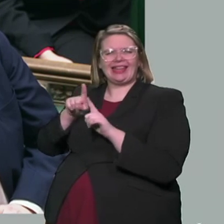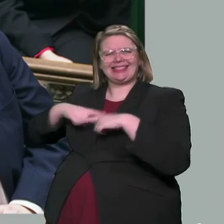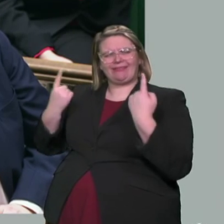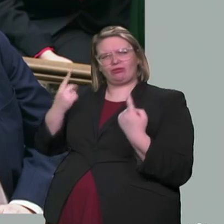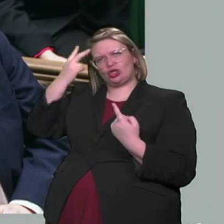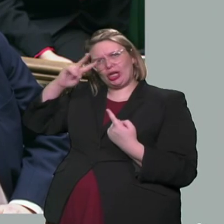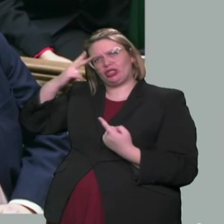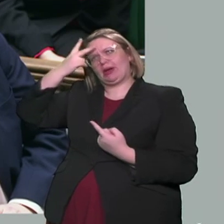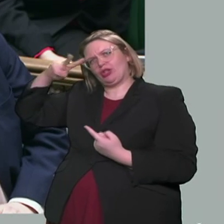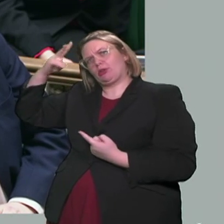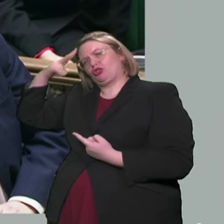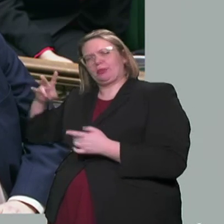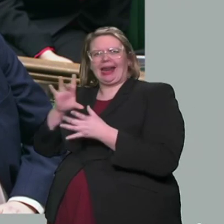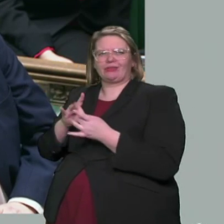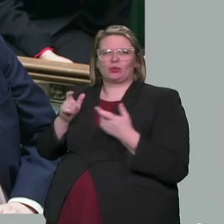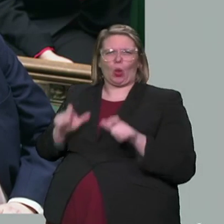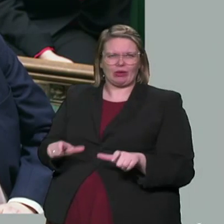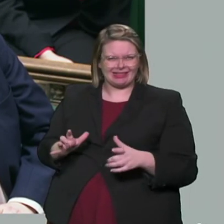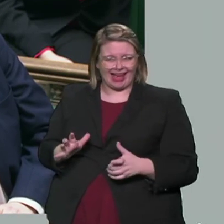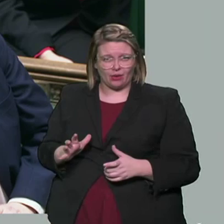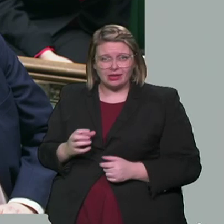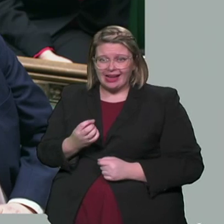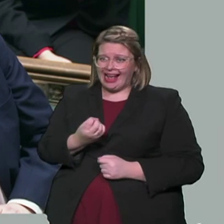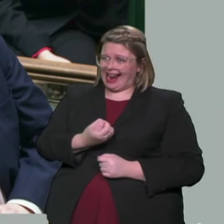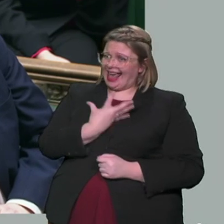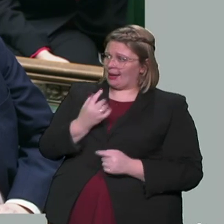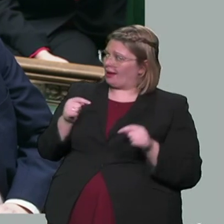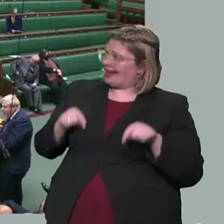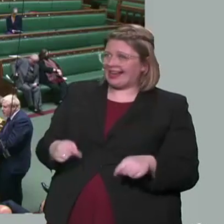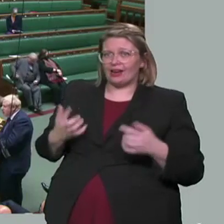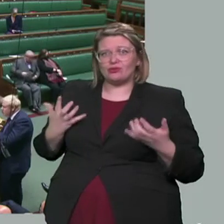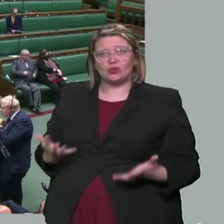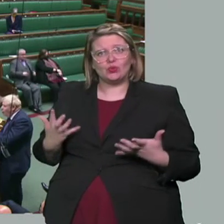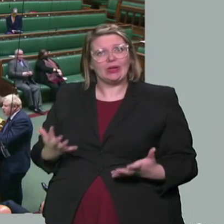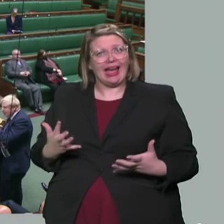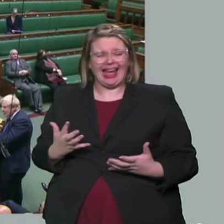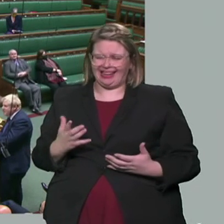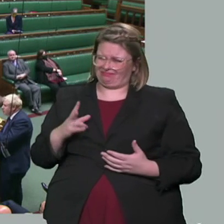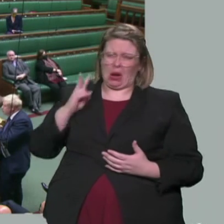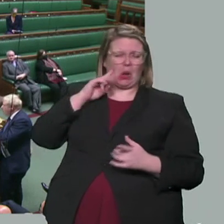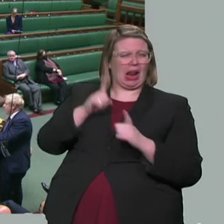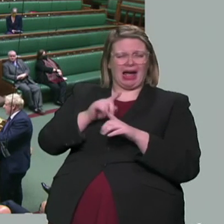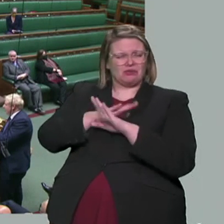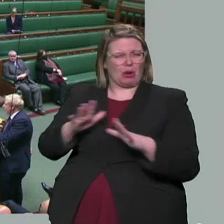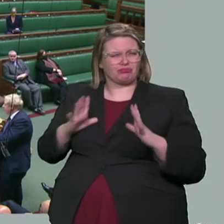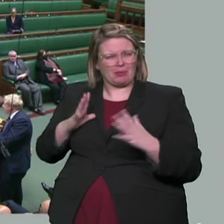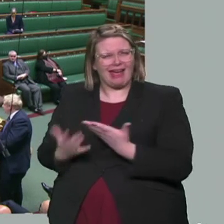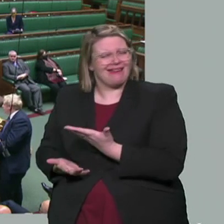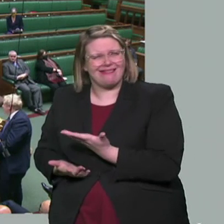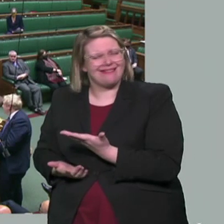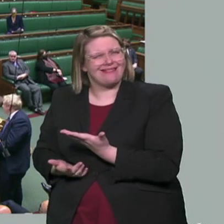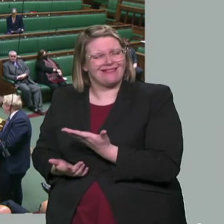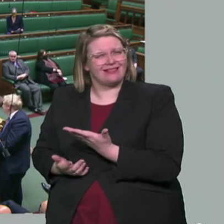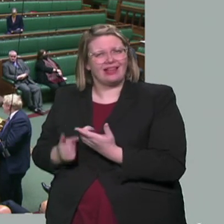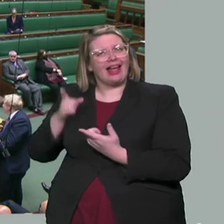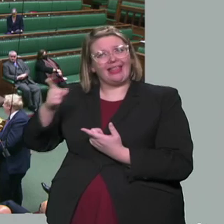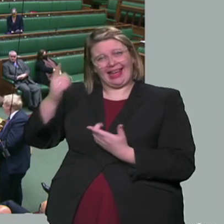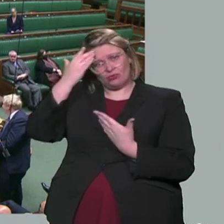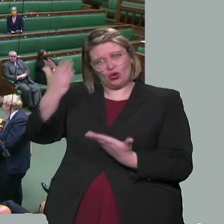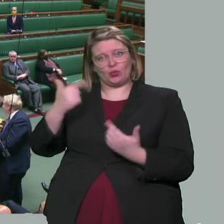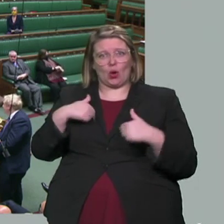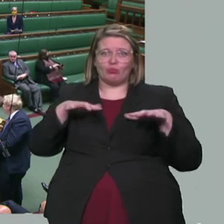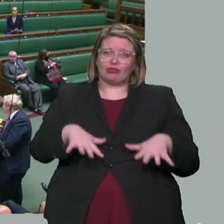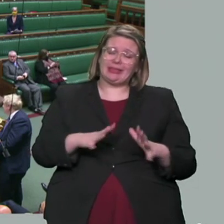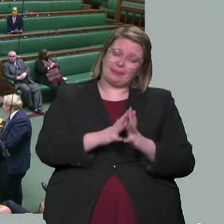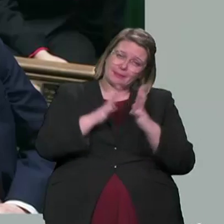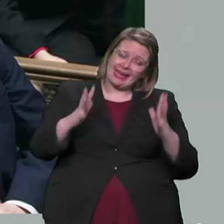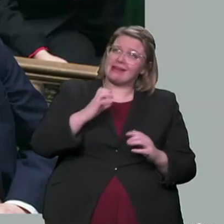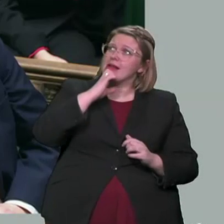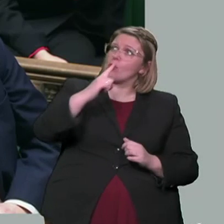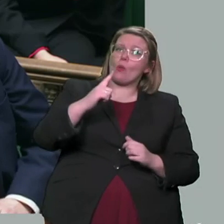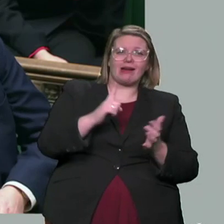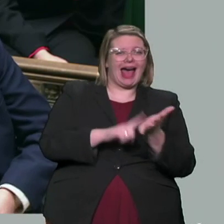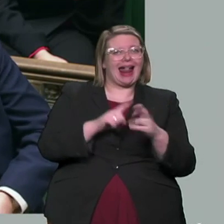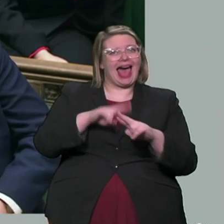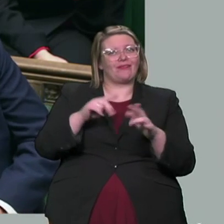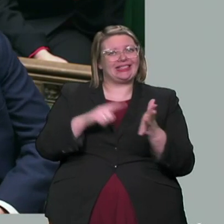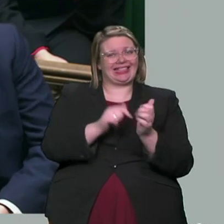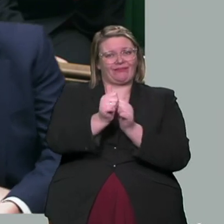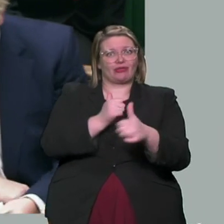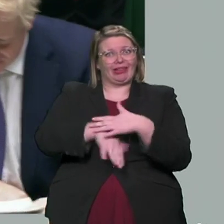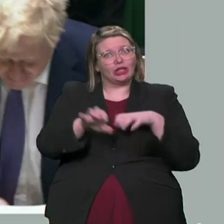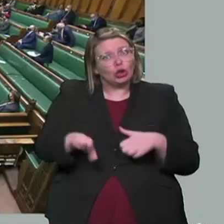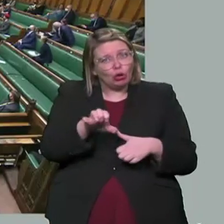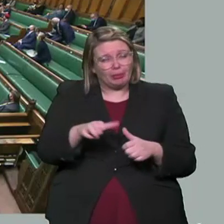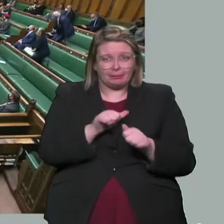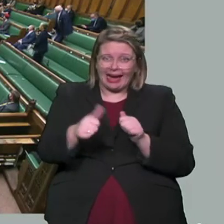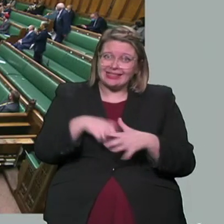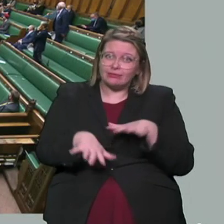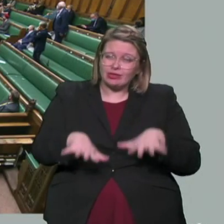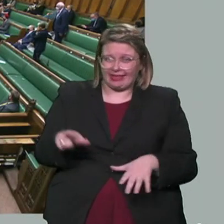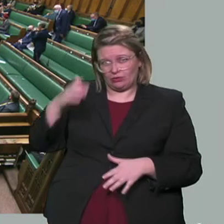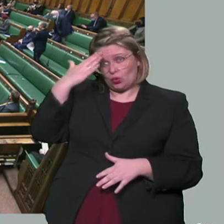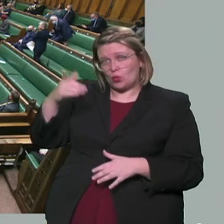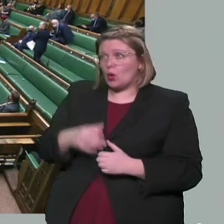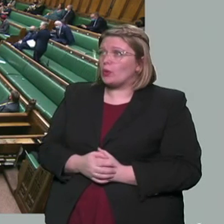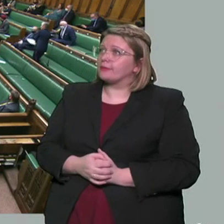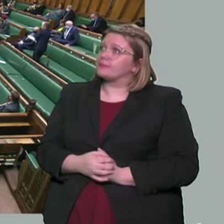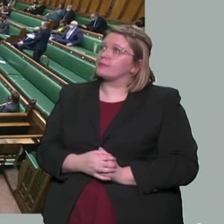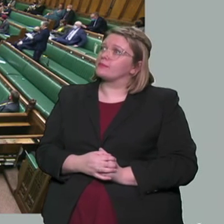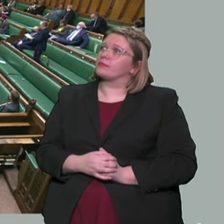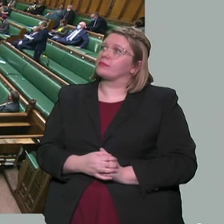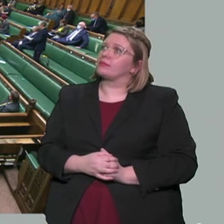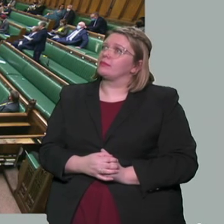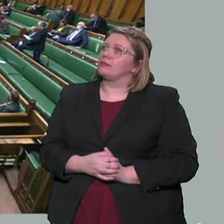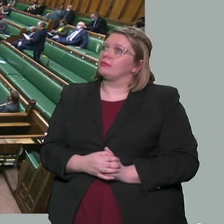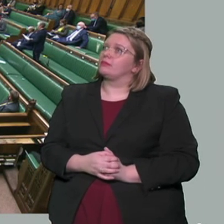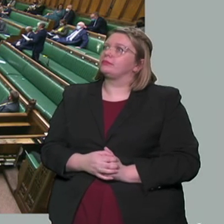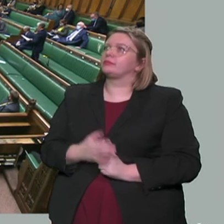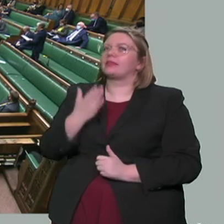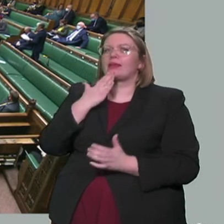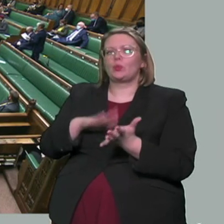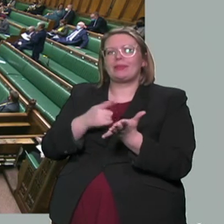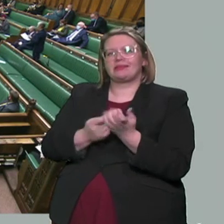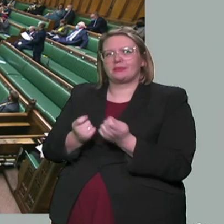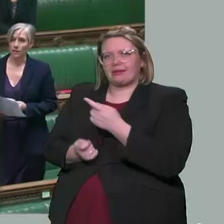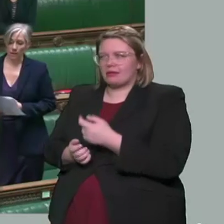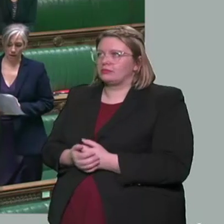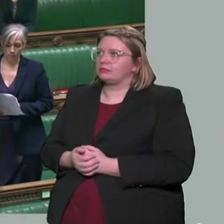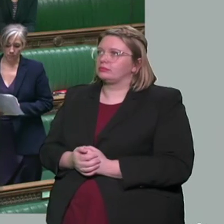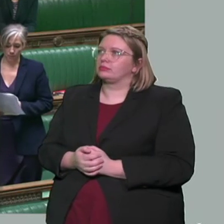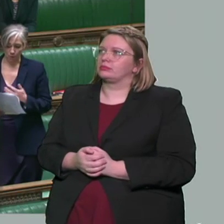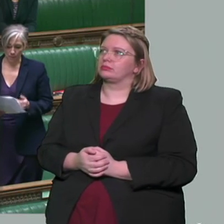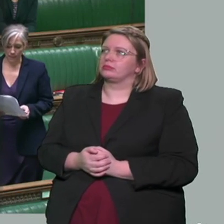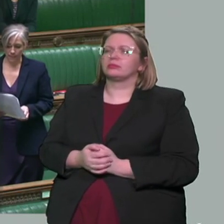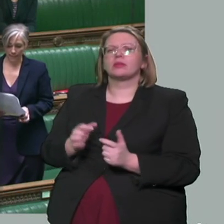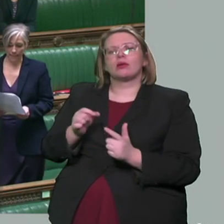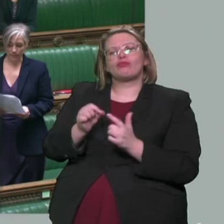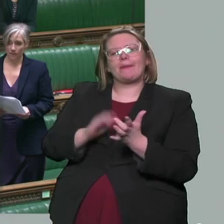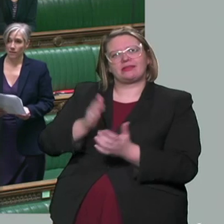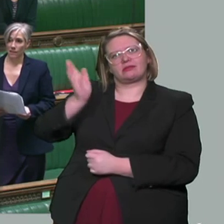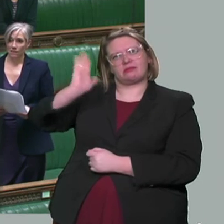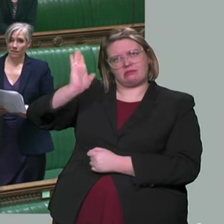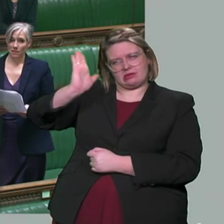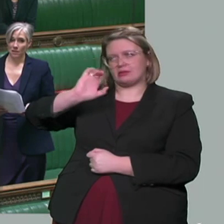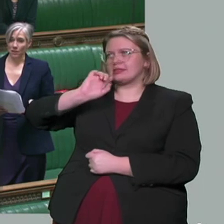They came to the statement this afternoon not even knowing that this country has the largest lateral flow manufacturing facility in Europe—they did not know it.